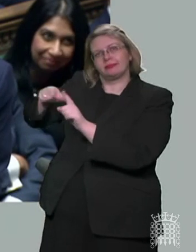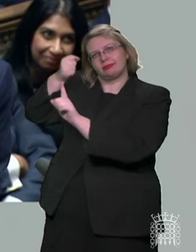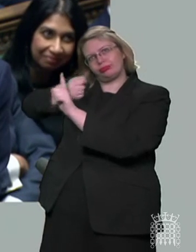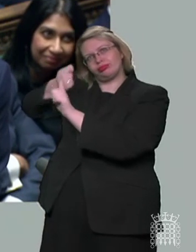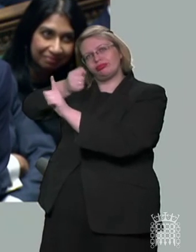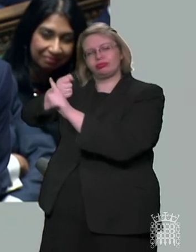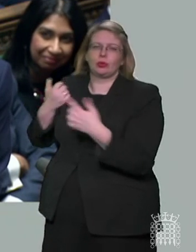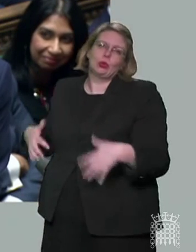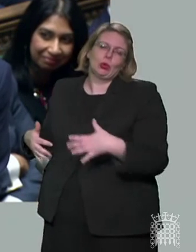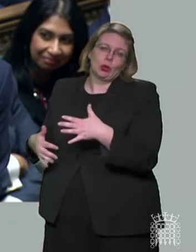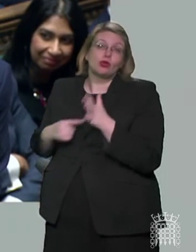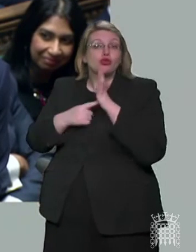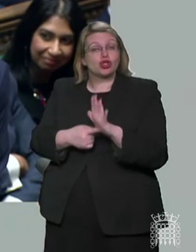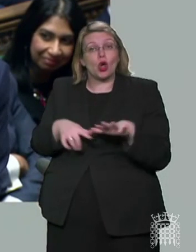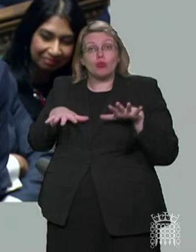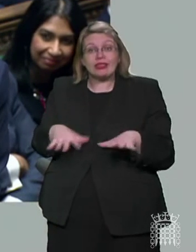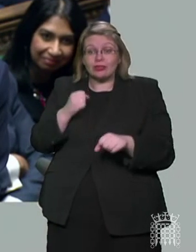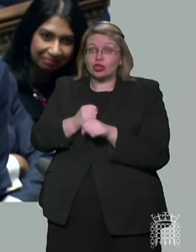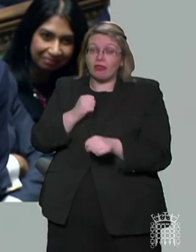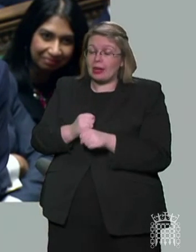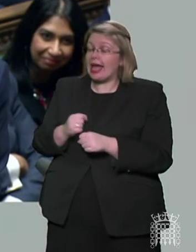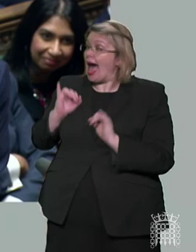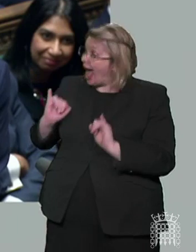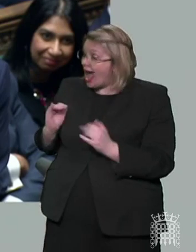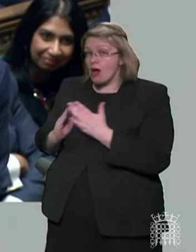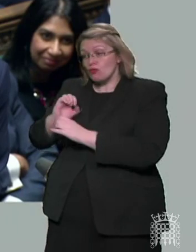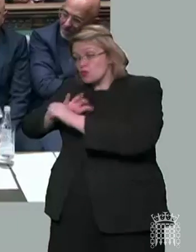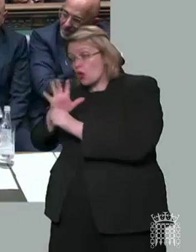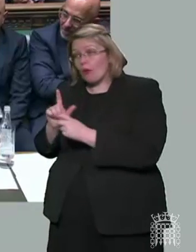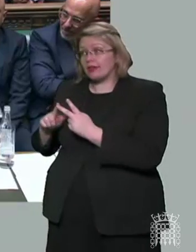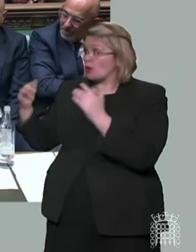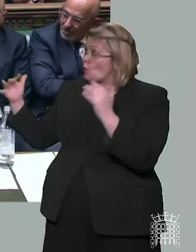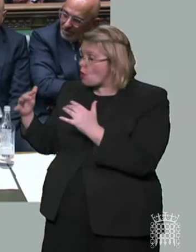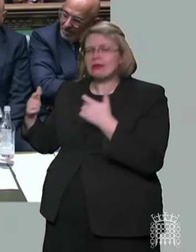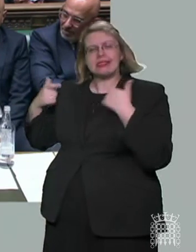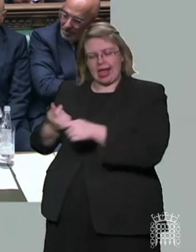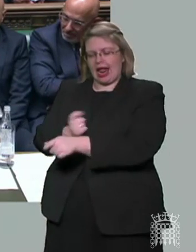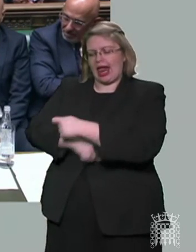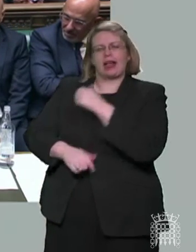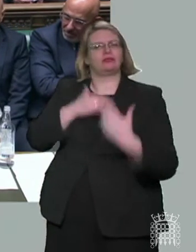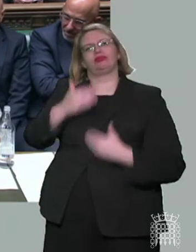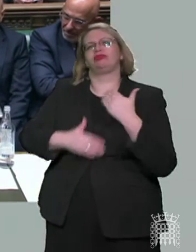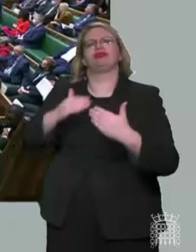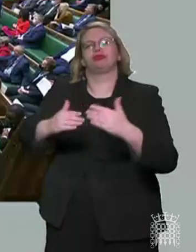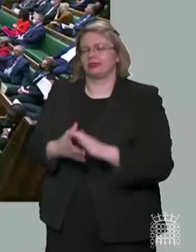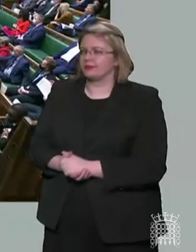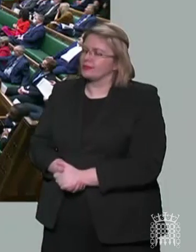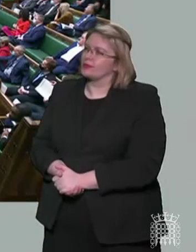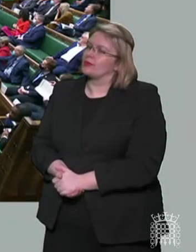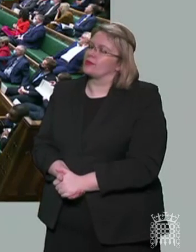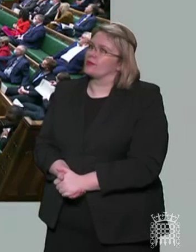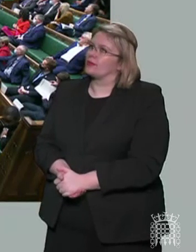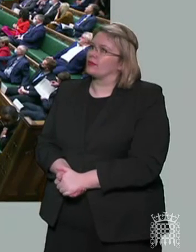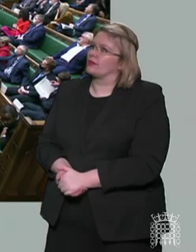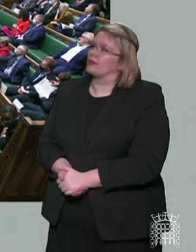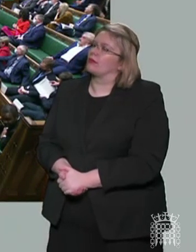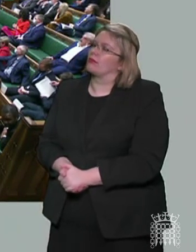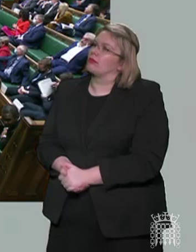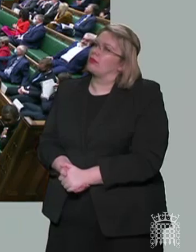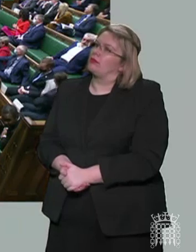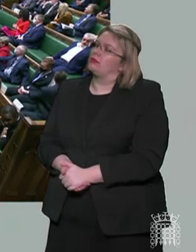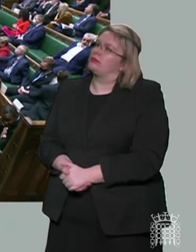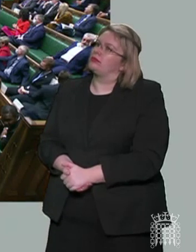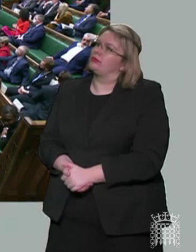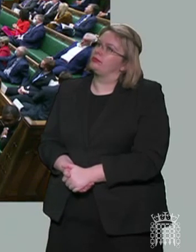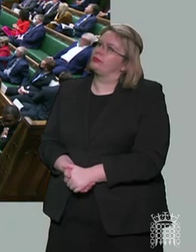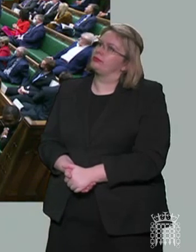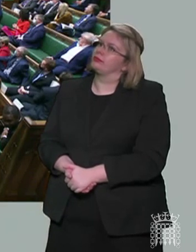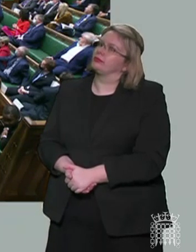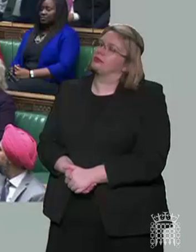It proves that, in spite of the pandemic and in spite of war in Ukraine, this Government are getting on with the job.